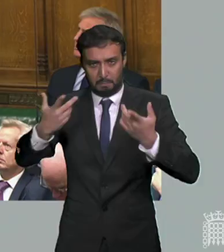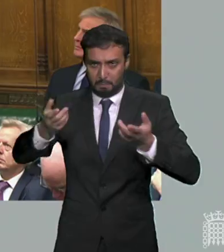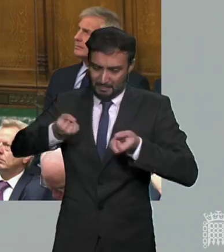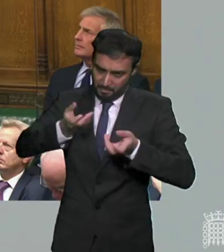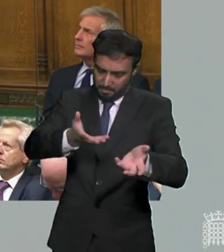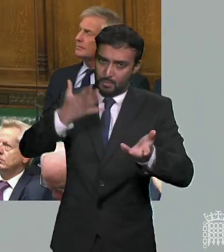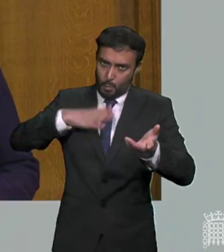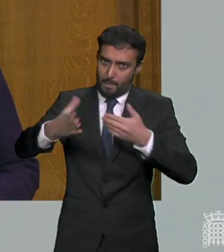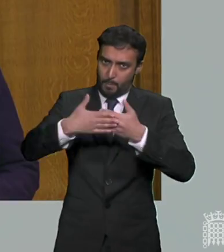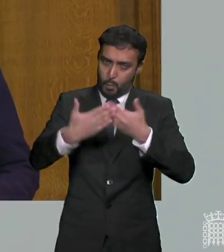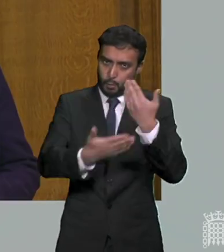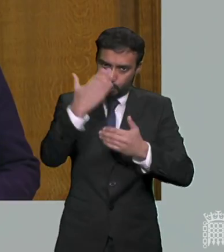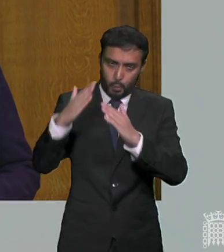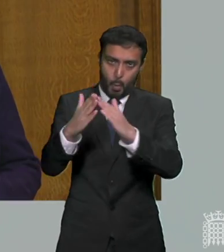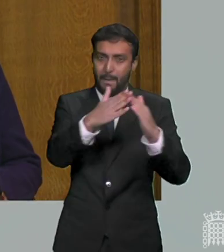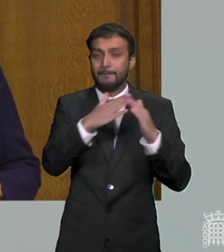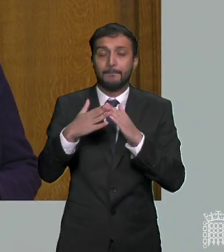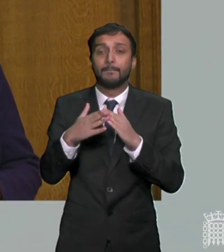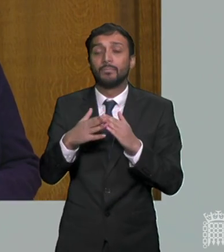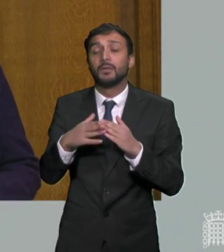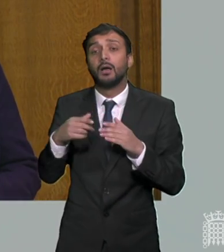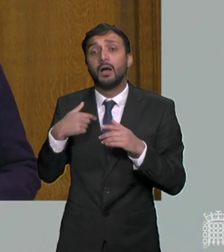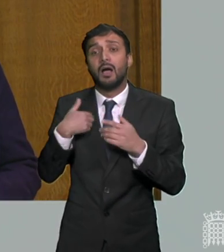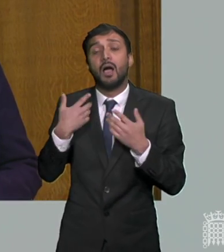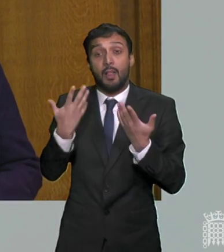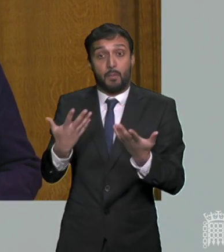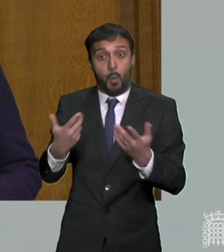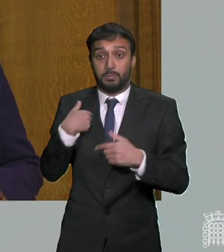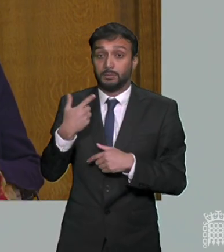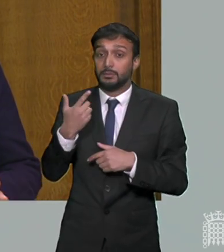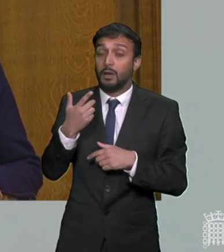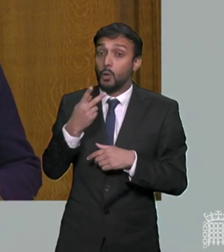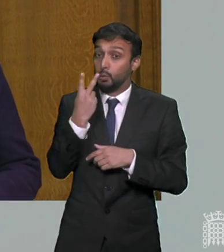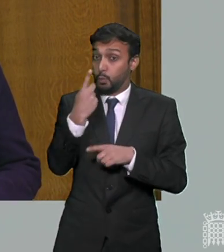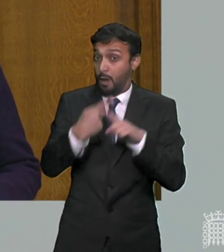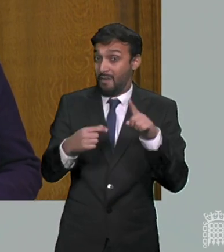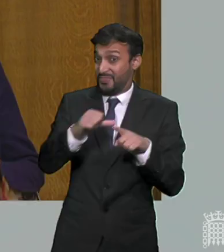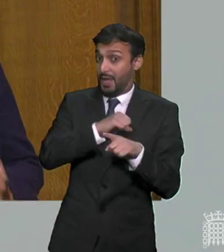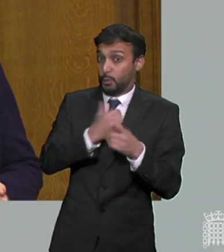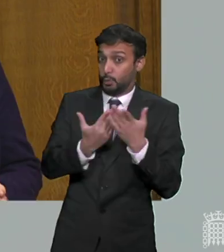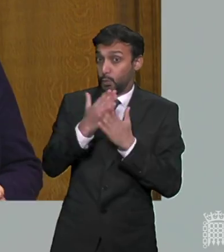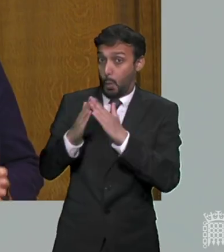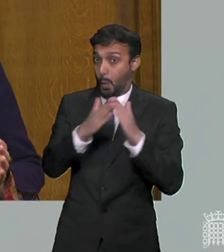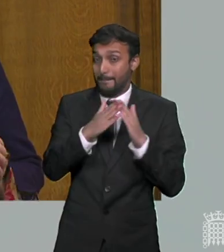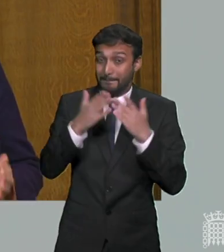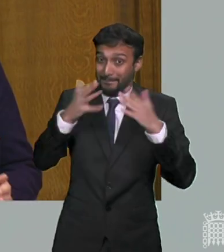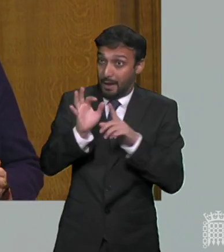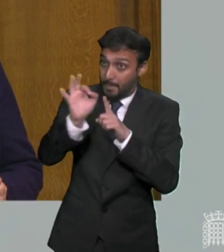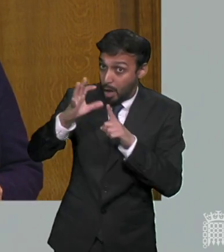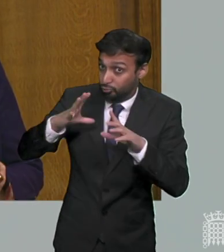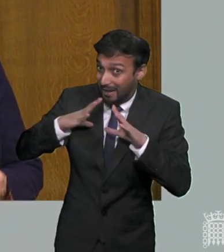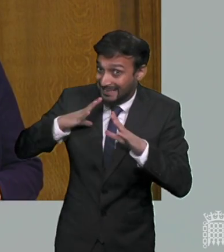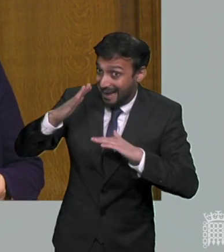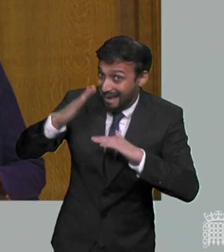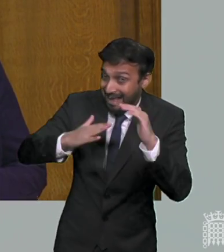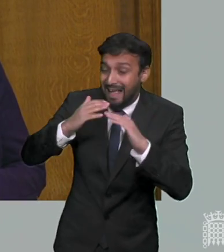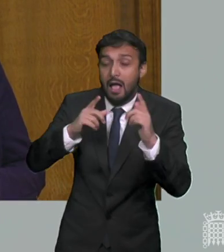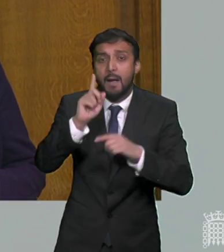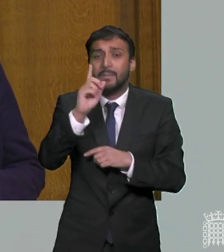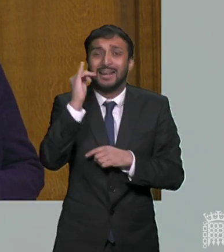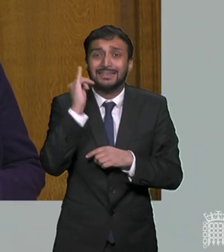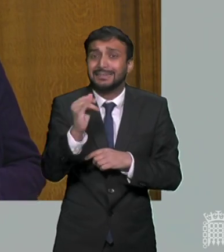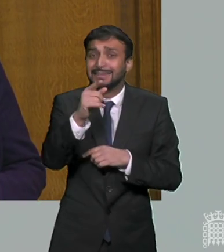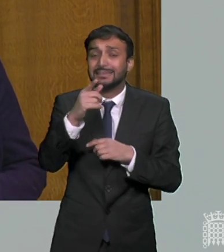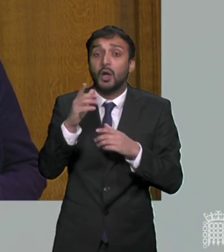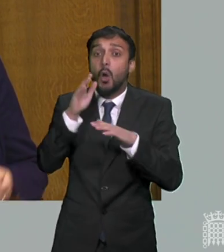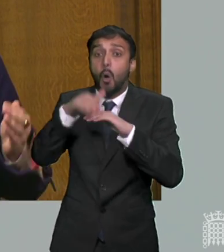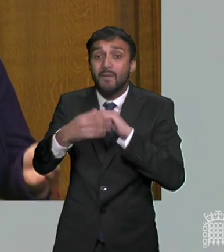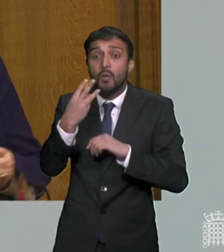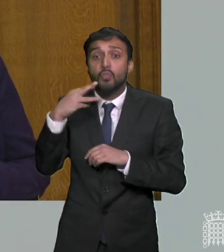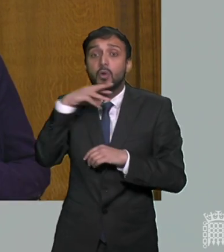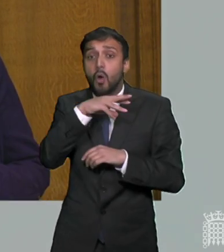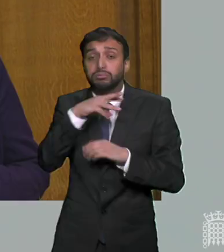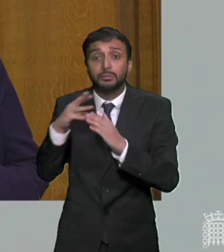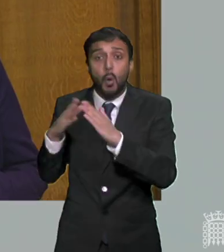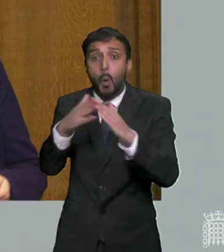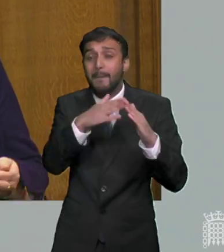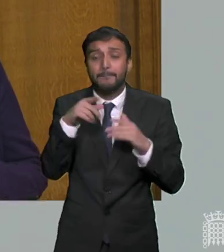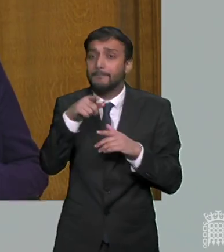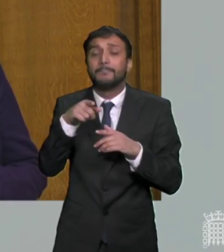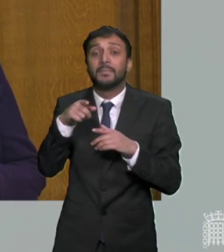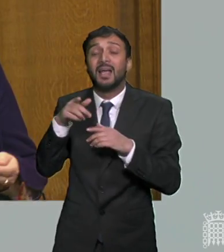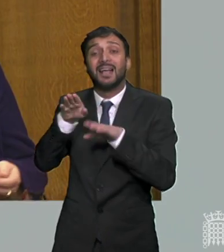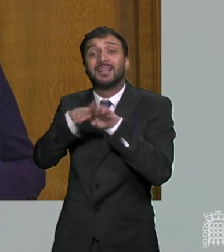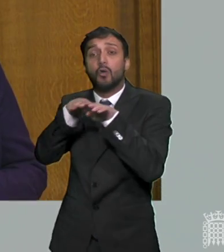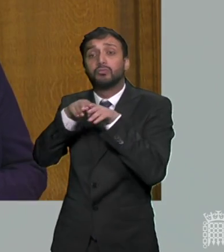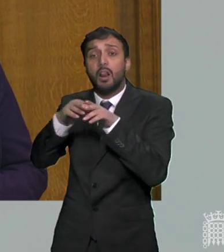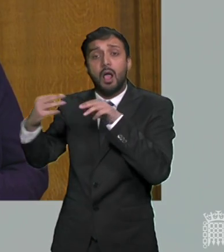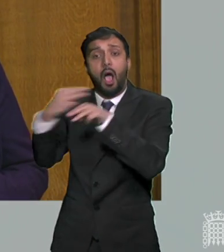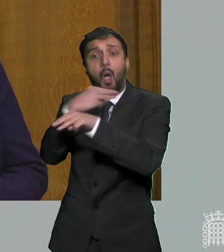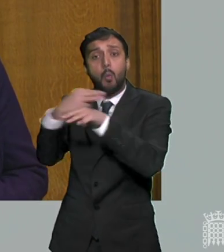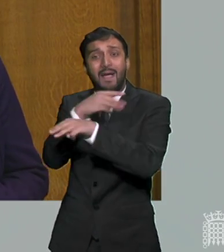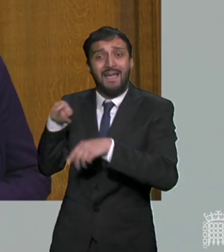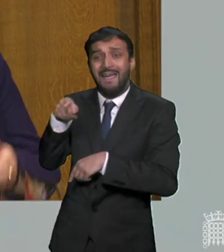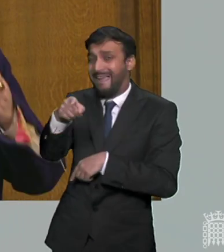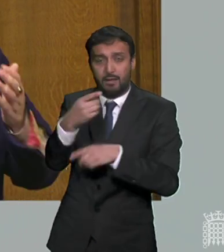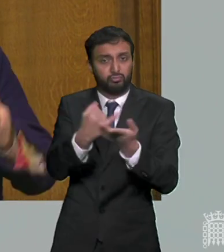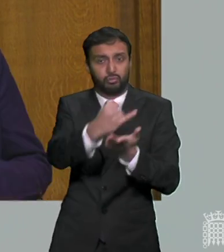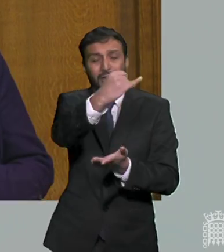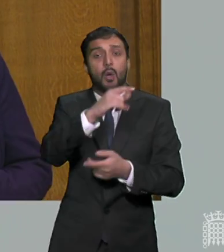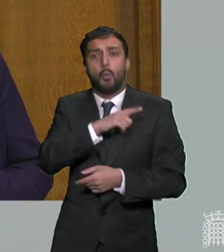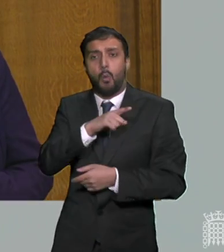At Arena Essex, we have an application to deliver 2,500 new homes ready to go; however, there is a standing objection to any development of over 300 homes from National Highways because of the impact on junction 30 of the M25.